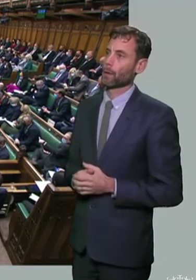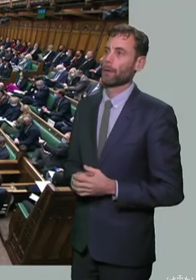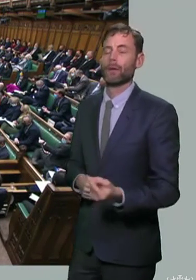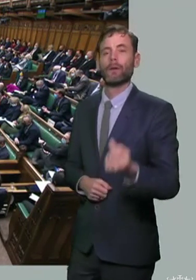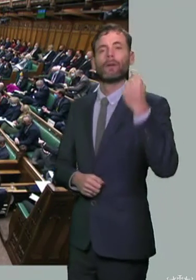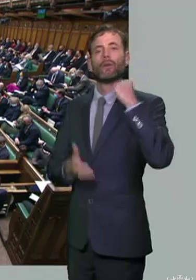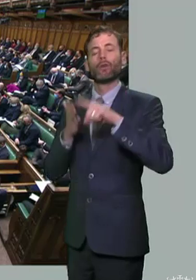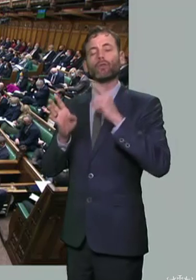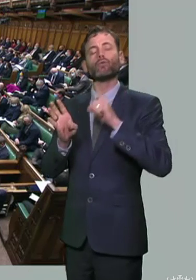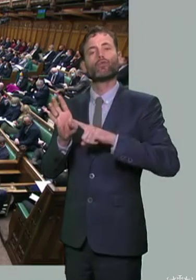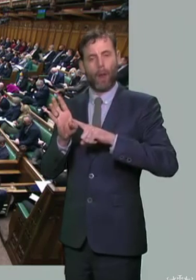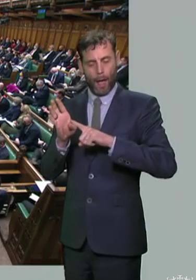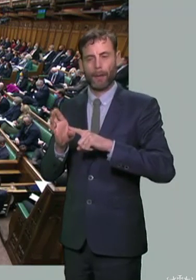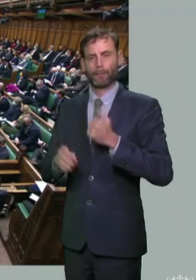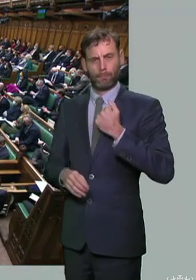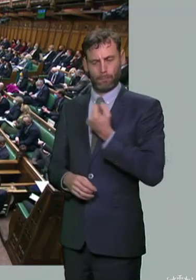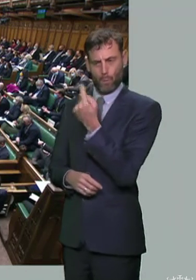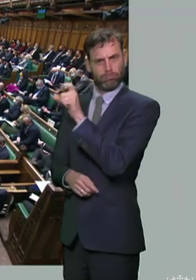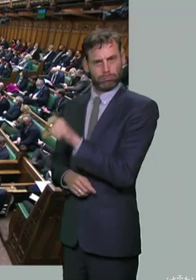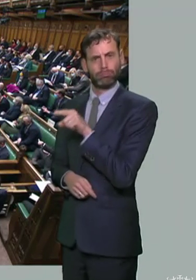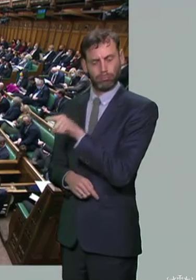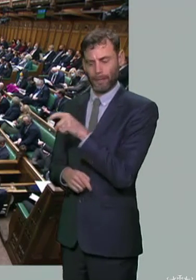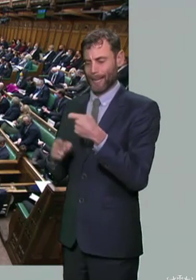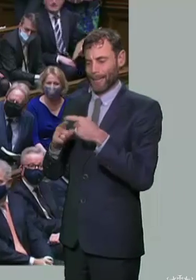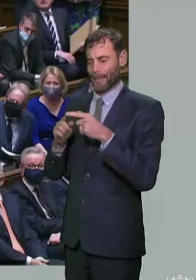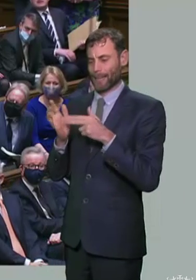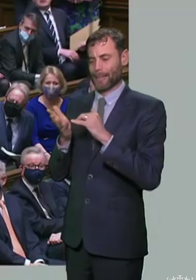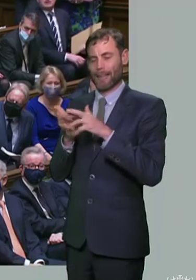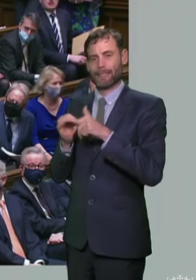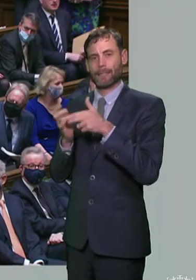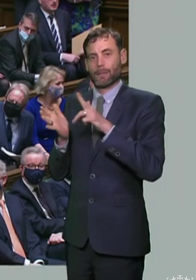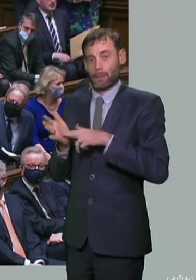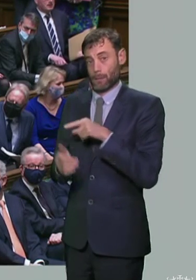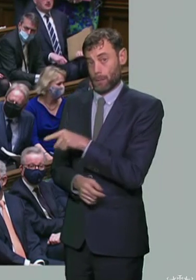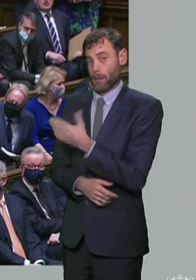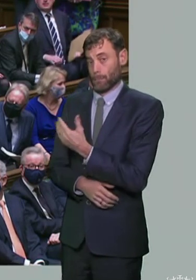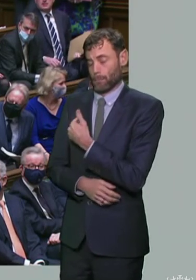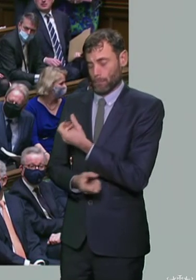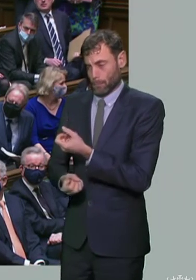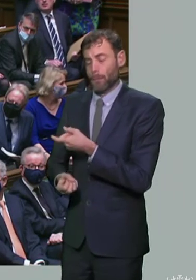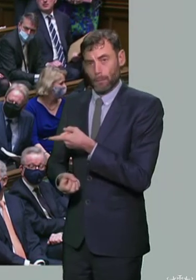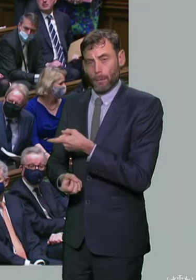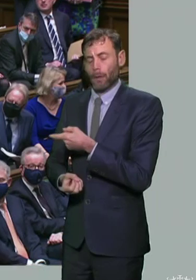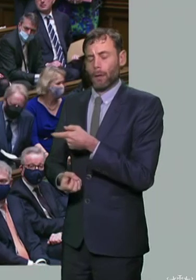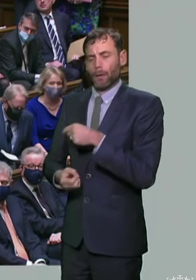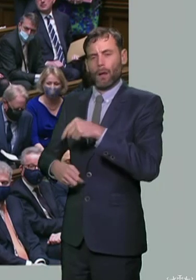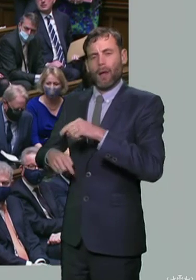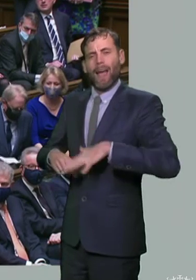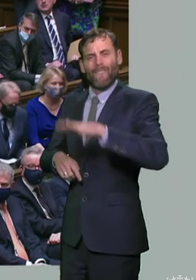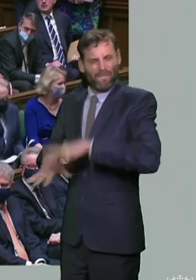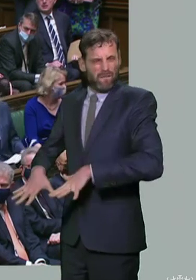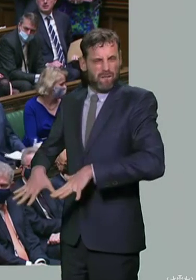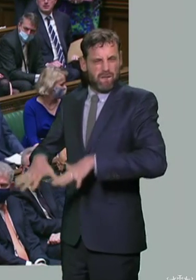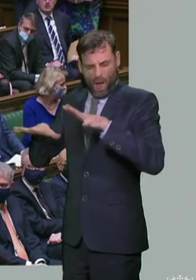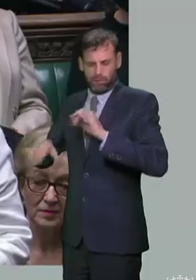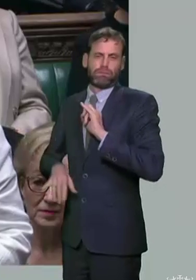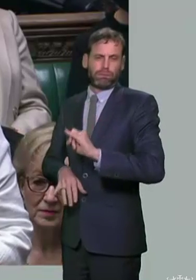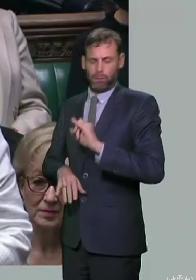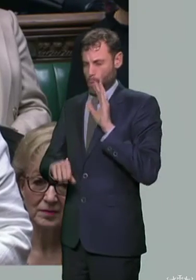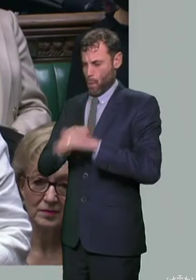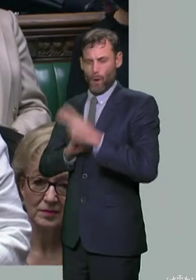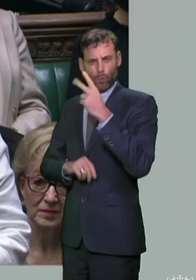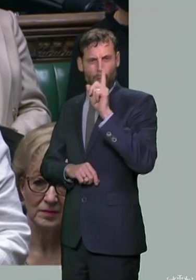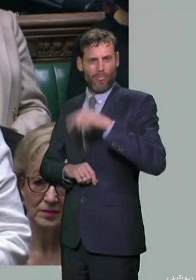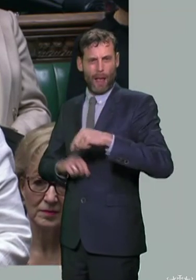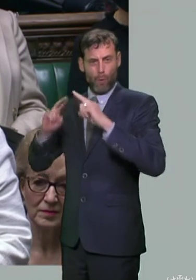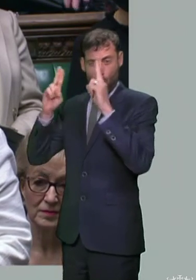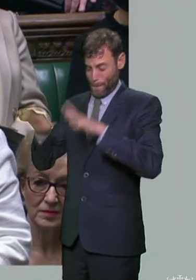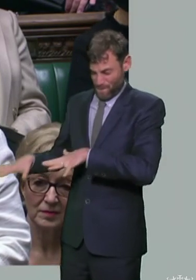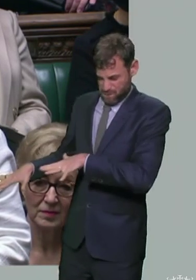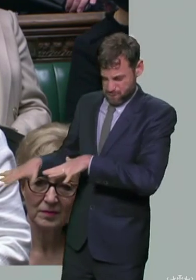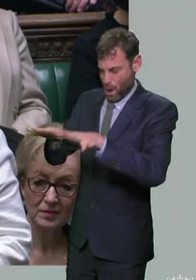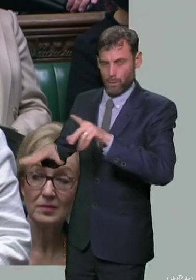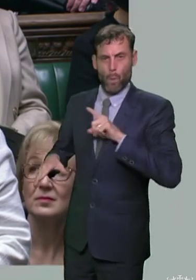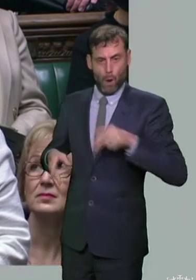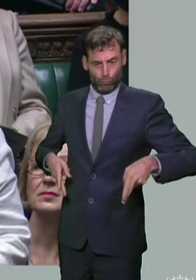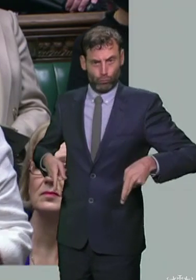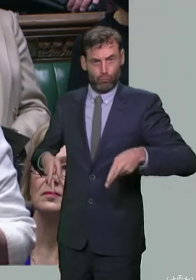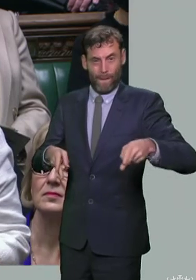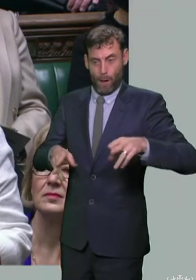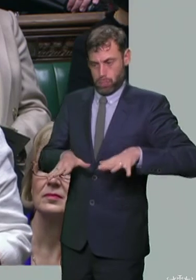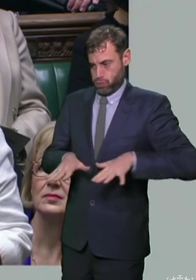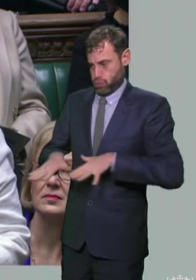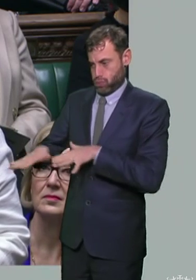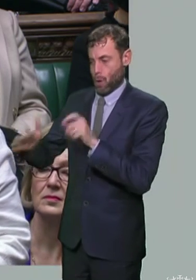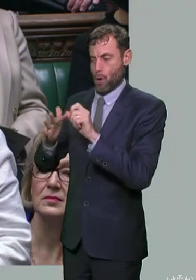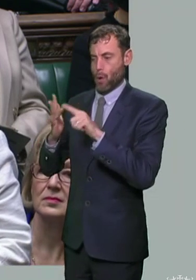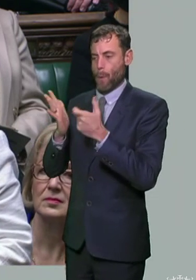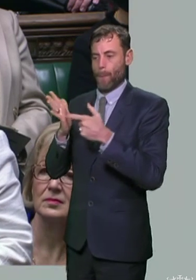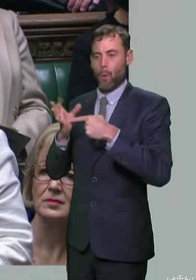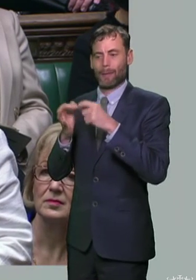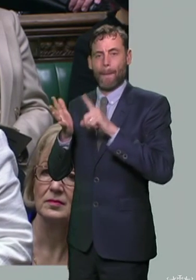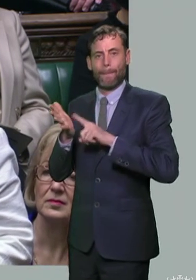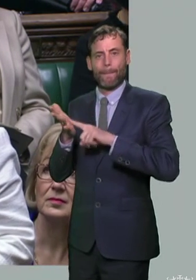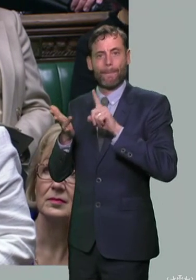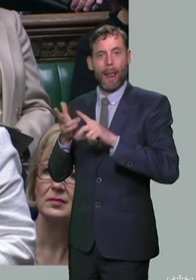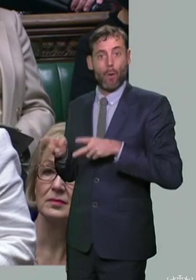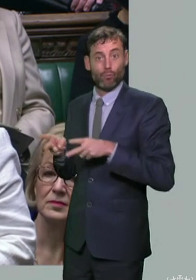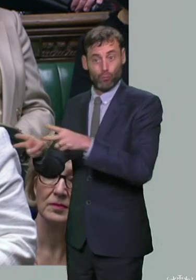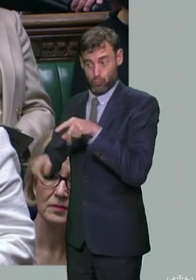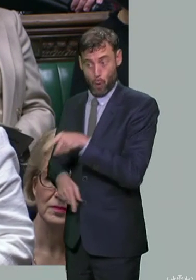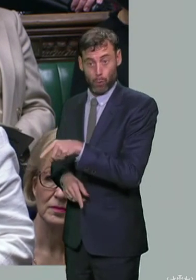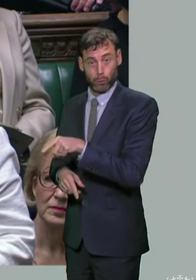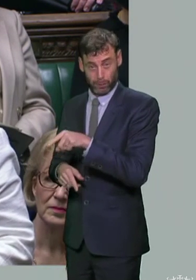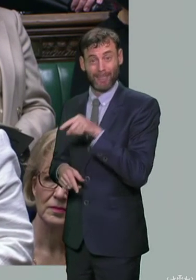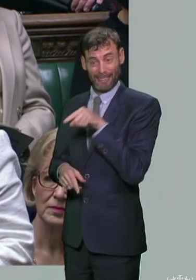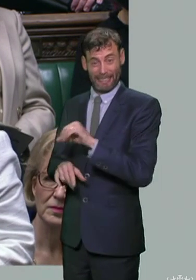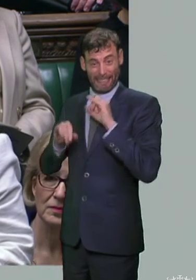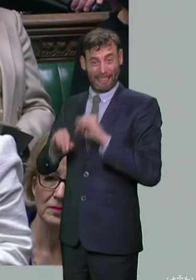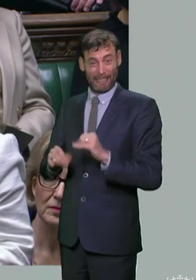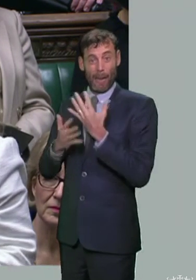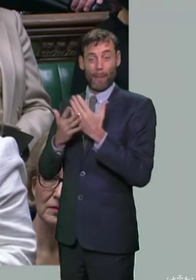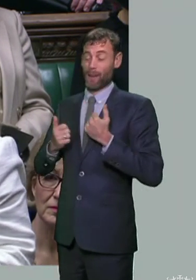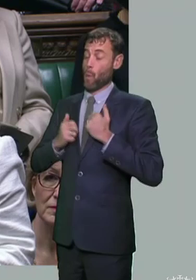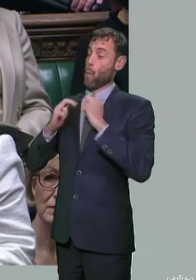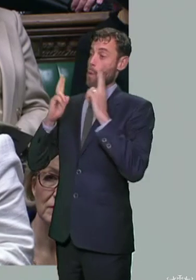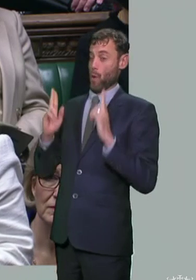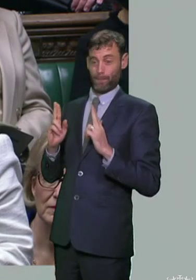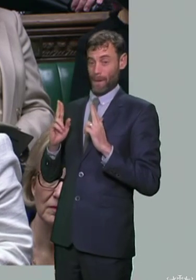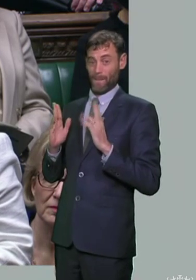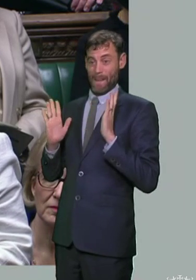In July this year, my constituency, Kensington, suffered devastating flooding, with more than 2,000 homes flooded, a river running down Portobello Road and a lot of residents having to move into temporary accommodation.